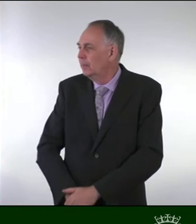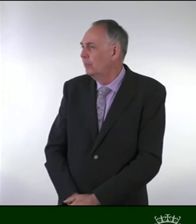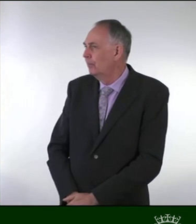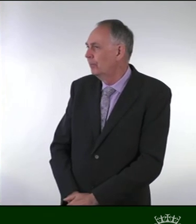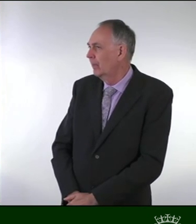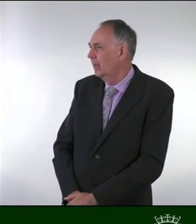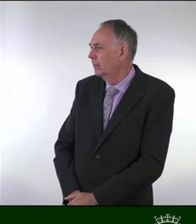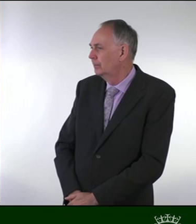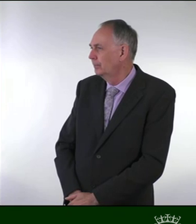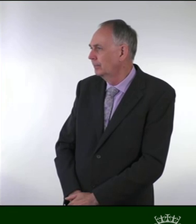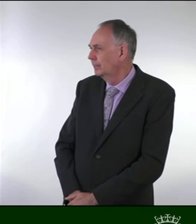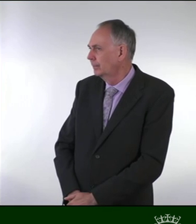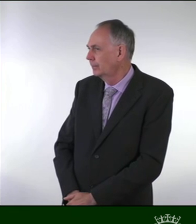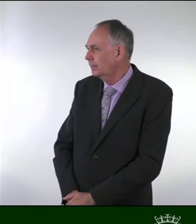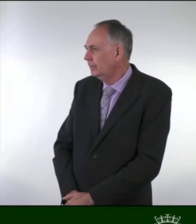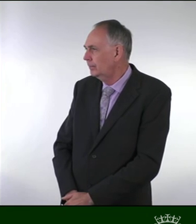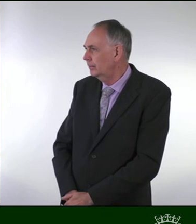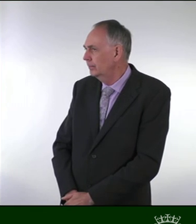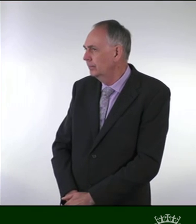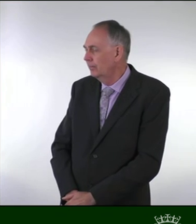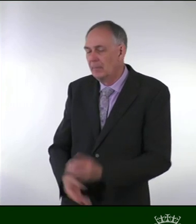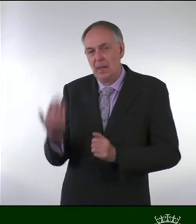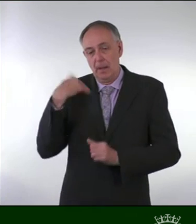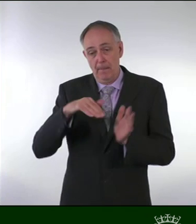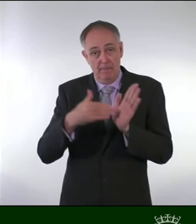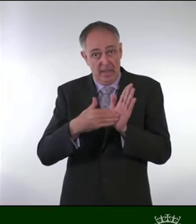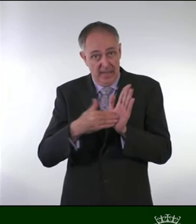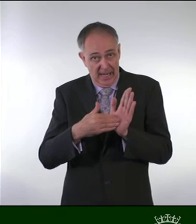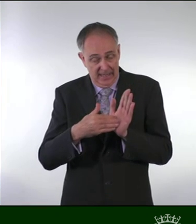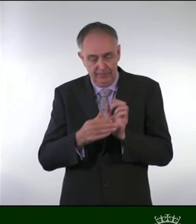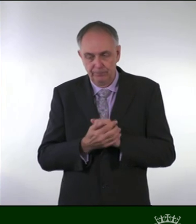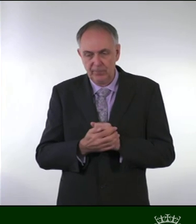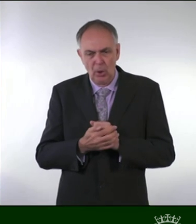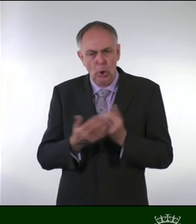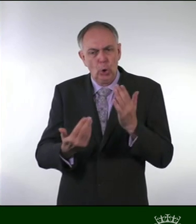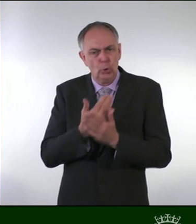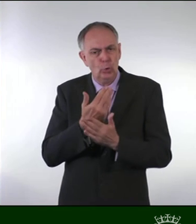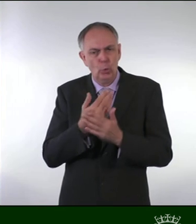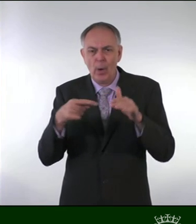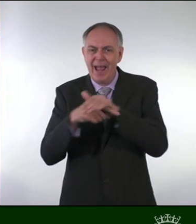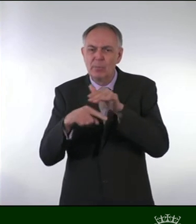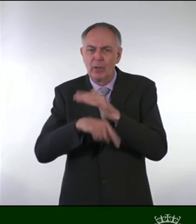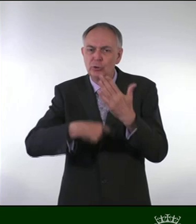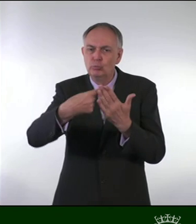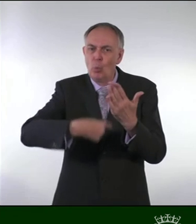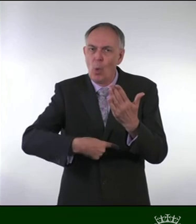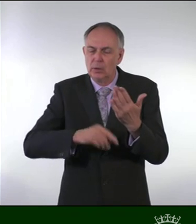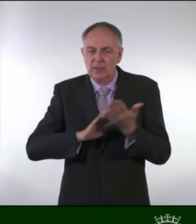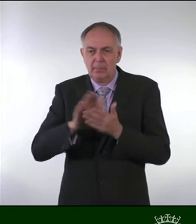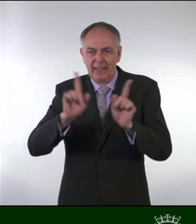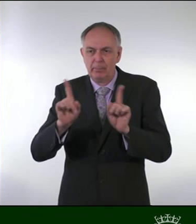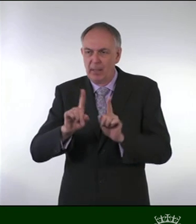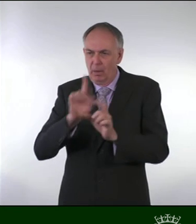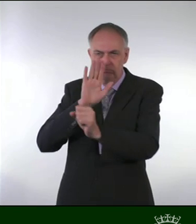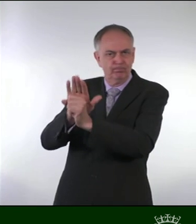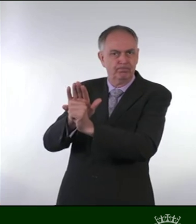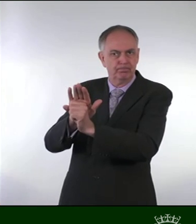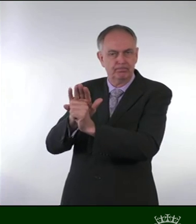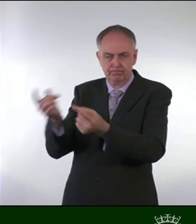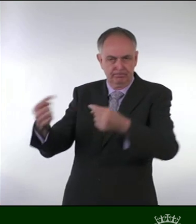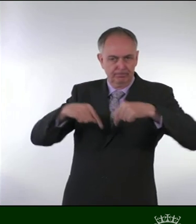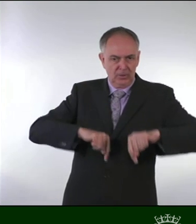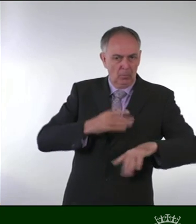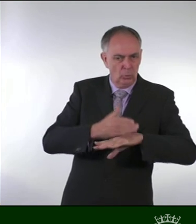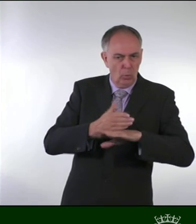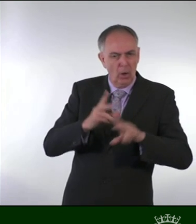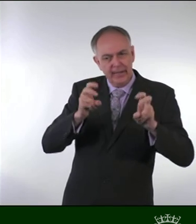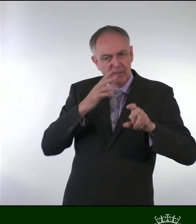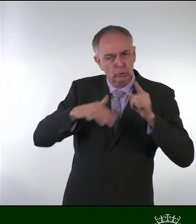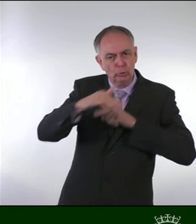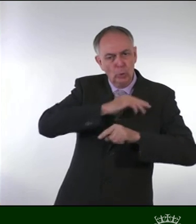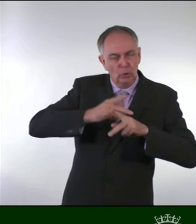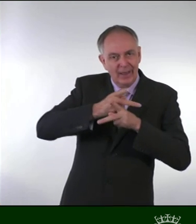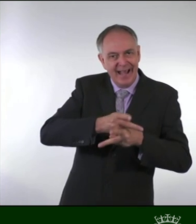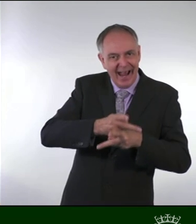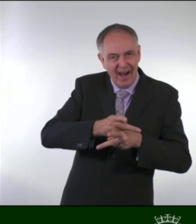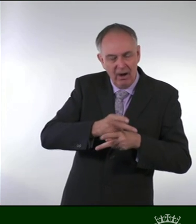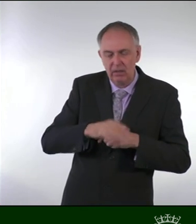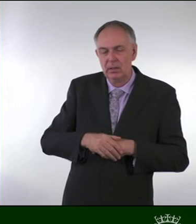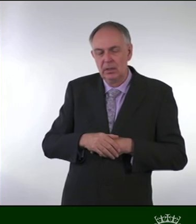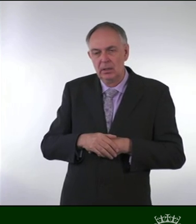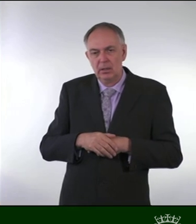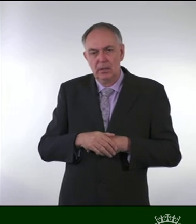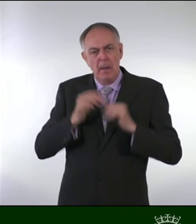On Monday, in announcing new immigration rules that will prevent people coming to work in social care, Ministers said that care workers should be paid more.